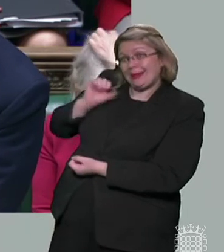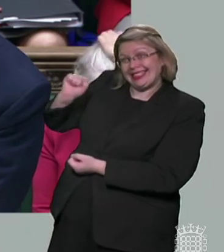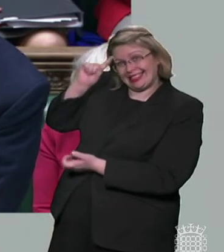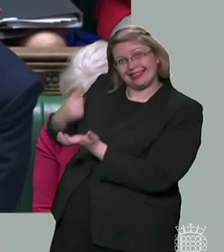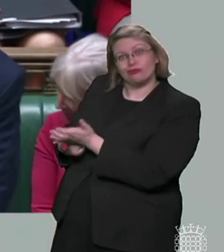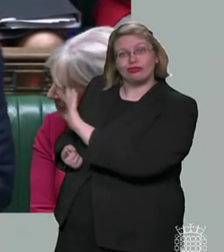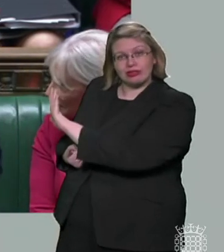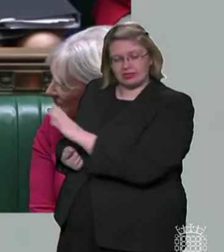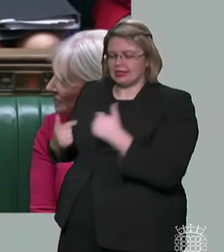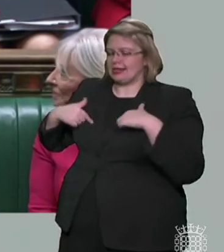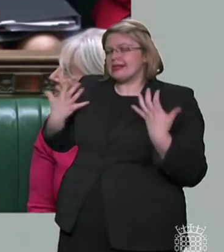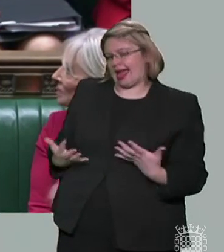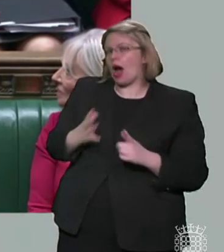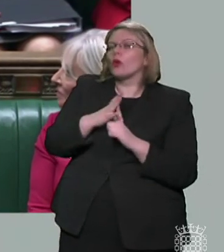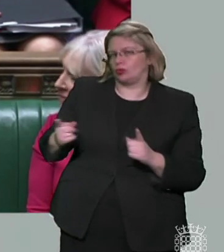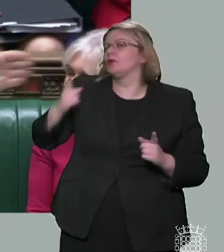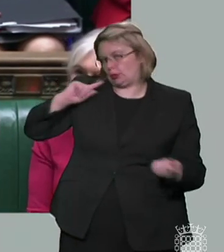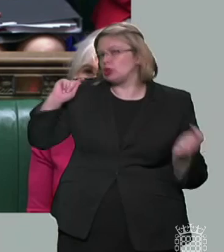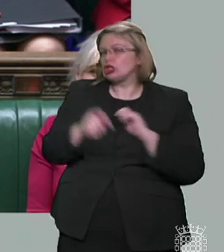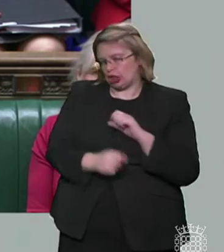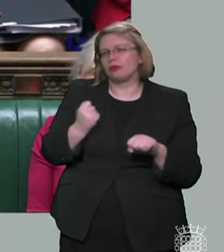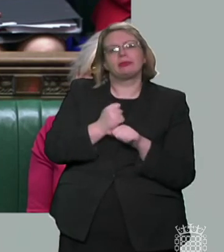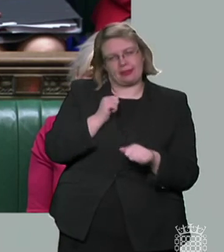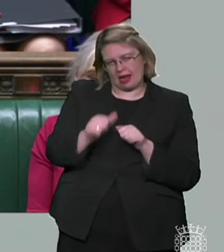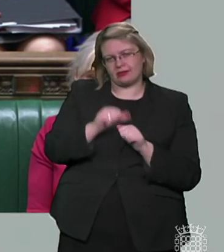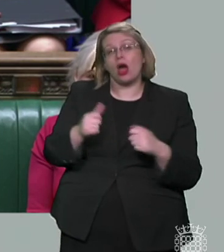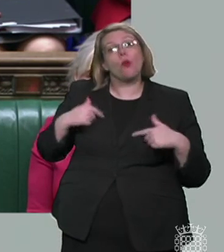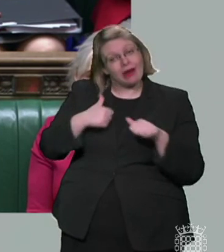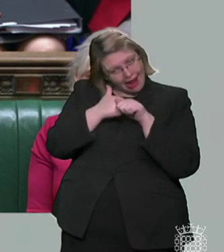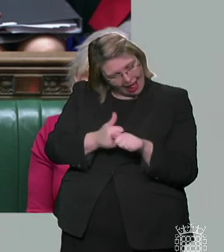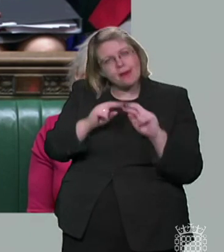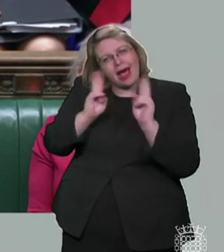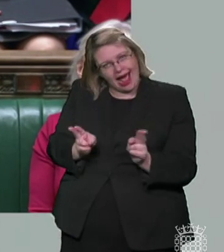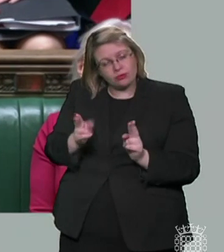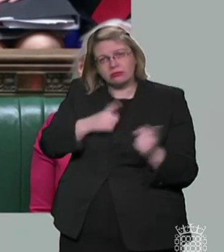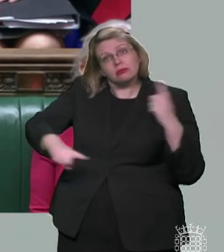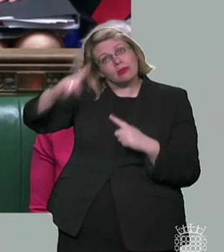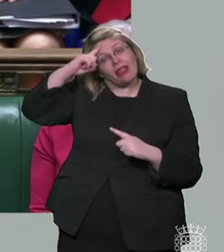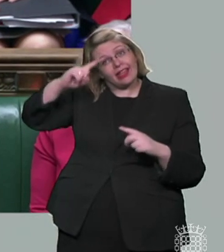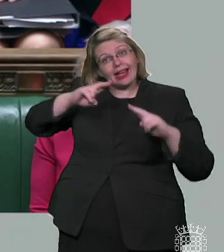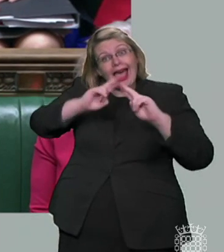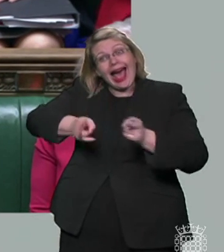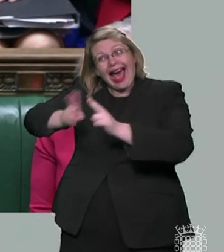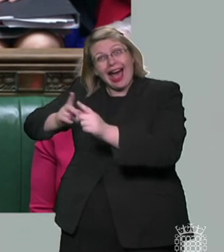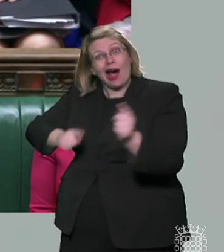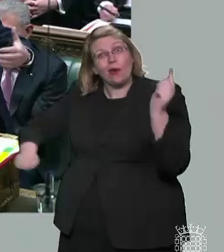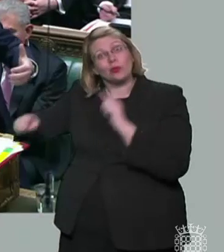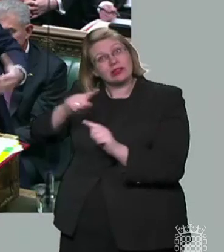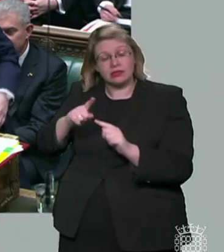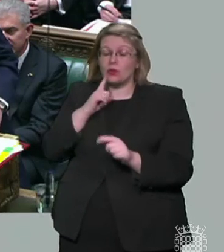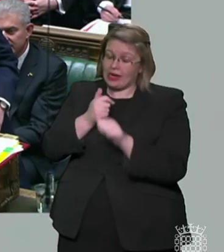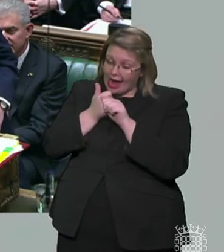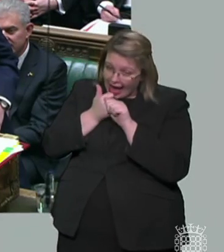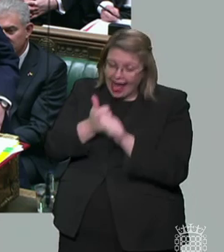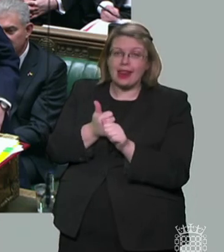We are now going to rectify that. The right honourable and learned Gentleman asked about the cost of energy bills, and we are helping households with the cost of energy bills to the tune of £9.